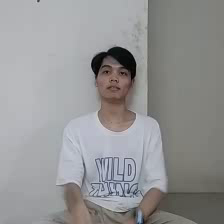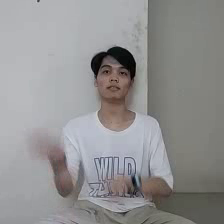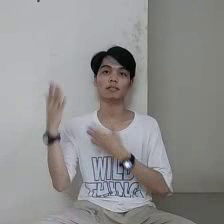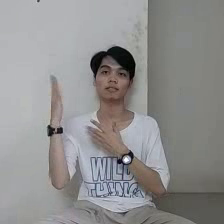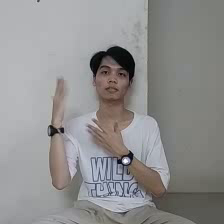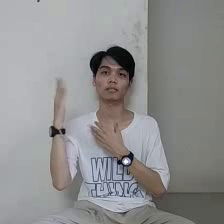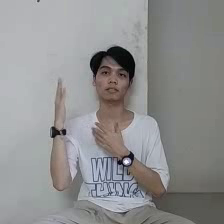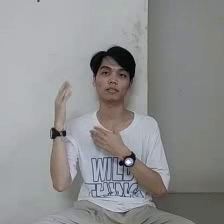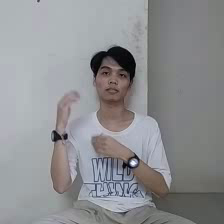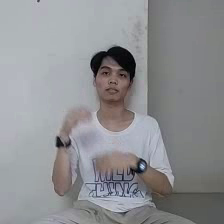Cho